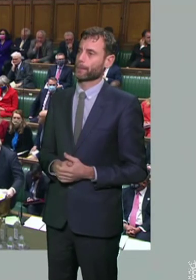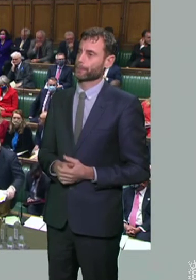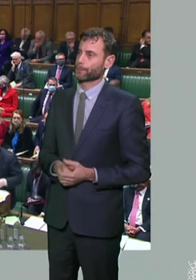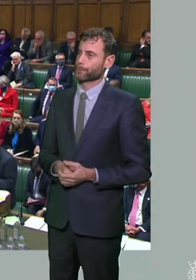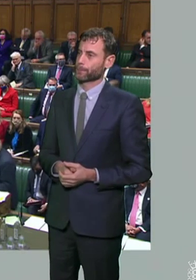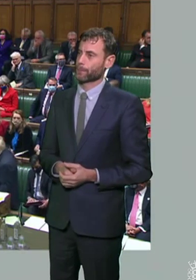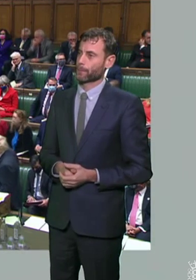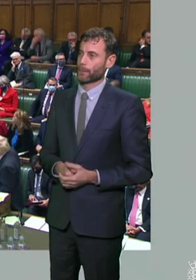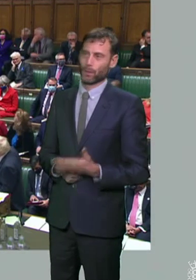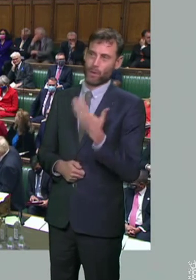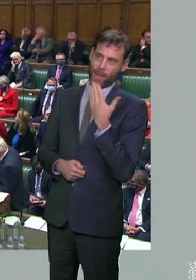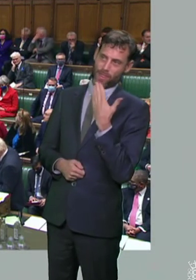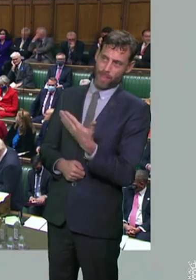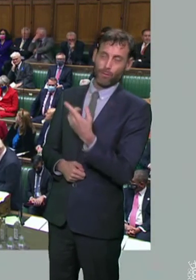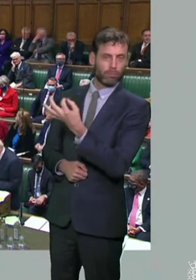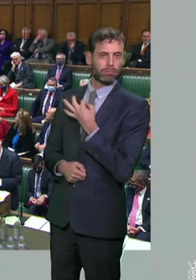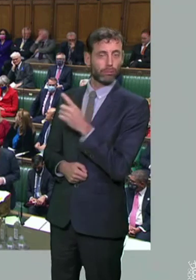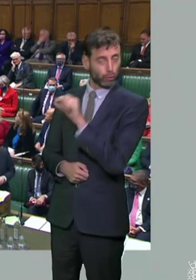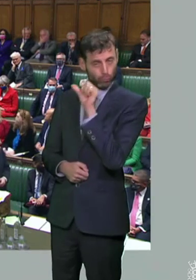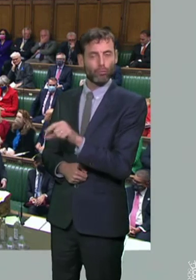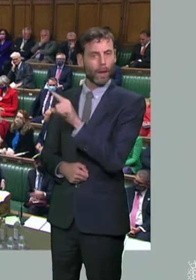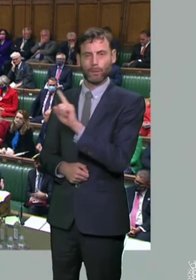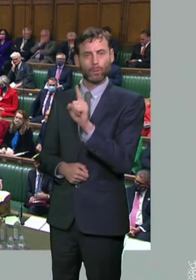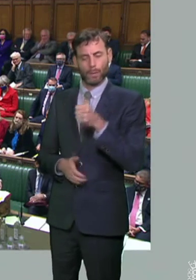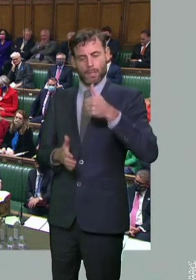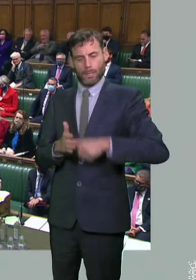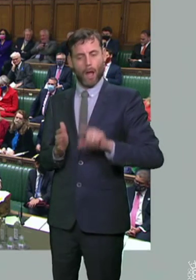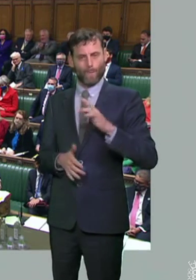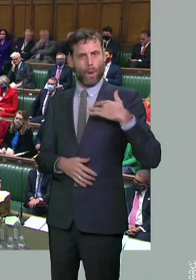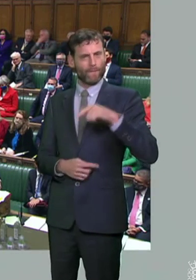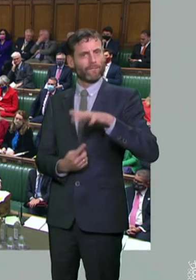I thank my honourable Friend very much and she is totally right in what she says about Start4Life.